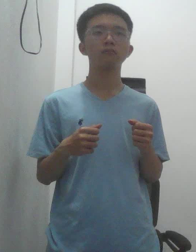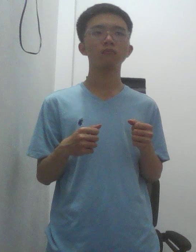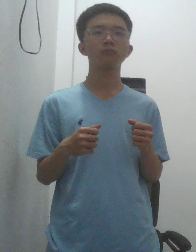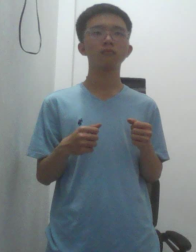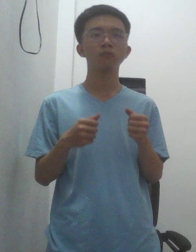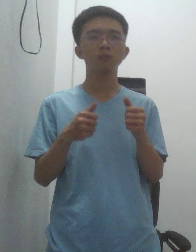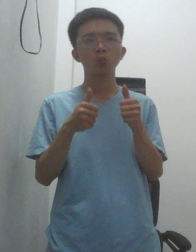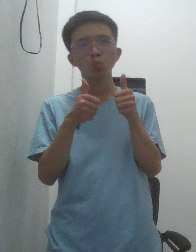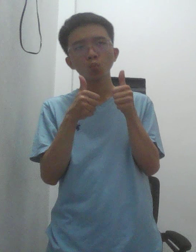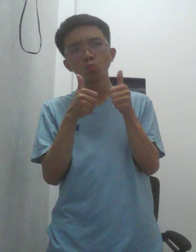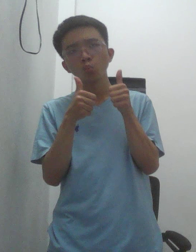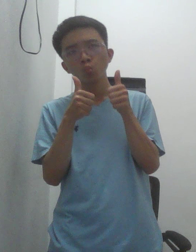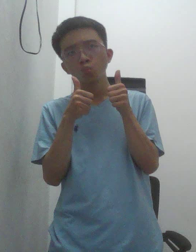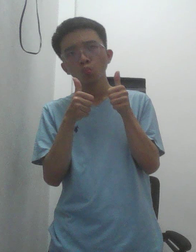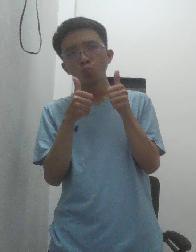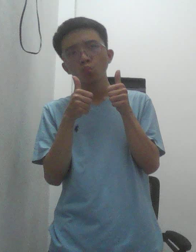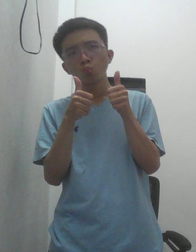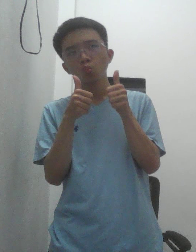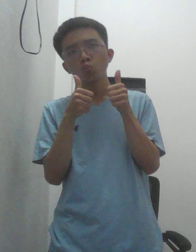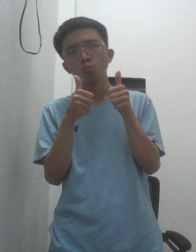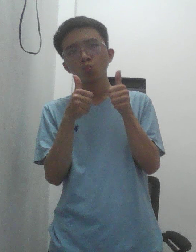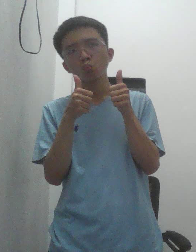rat tot